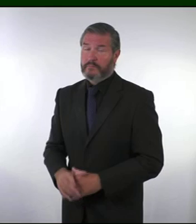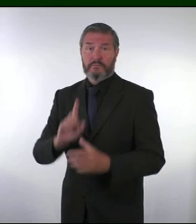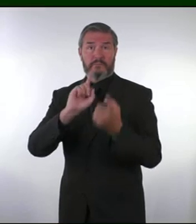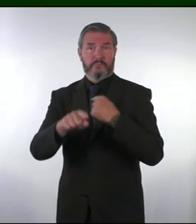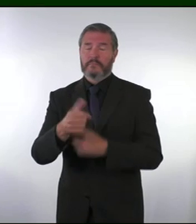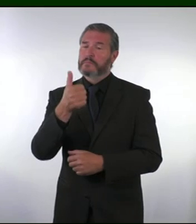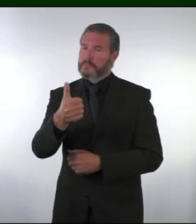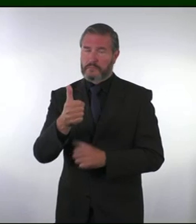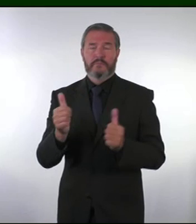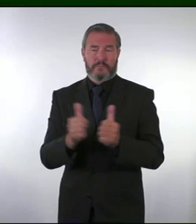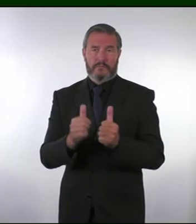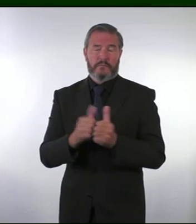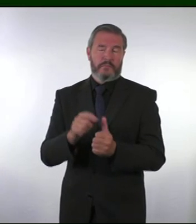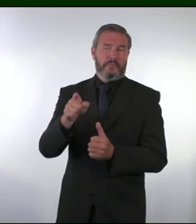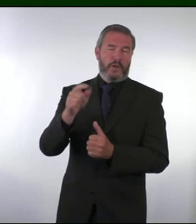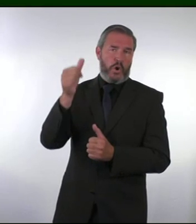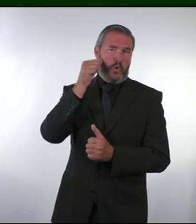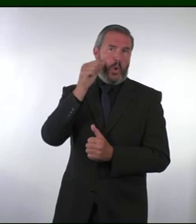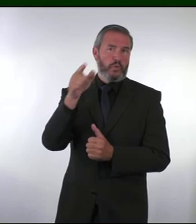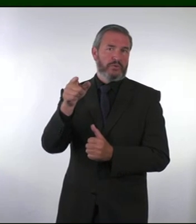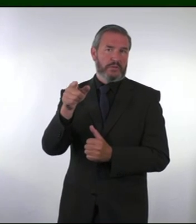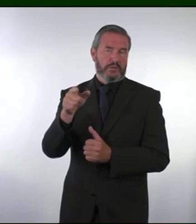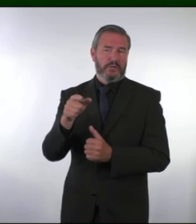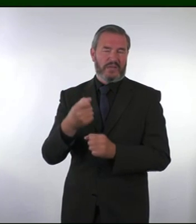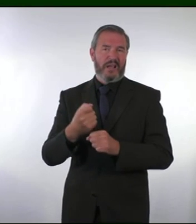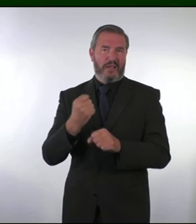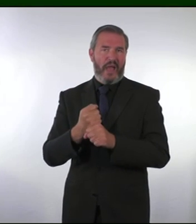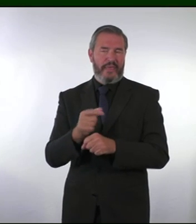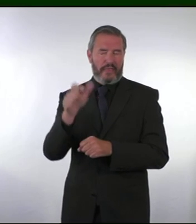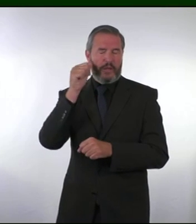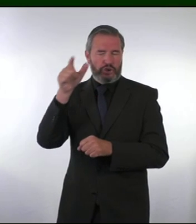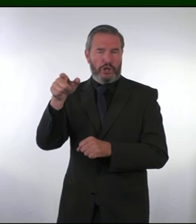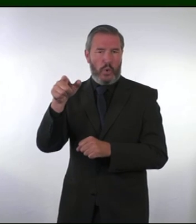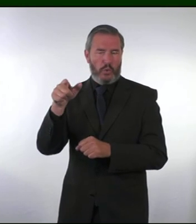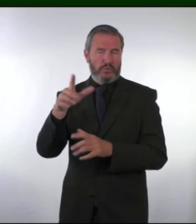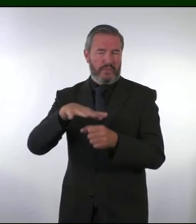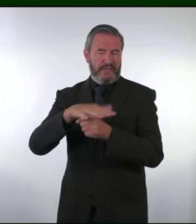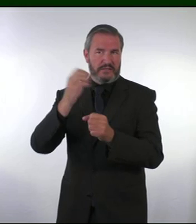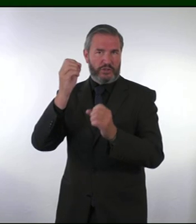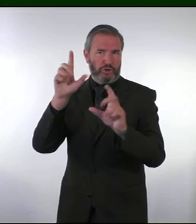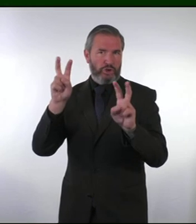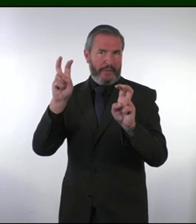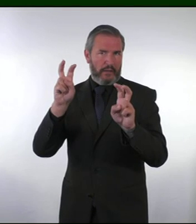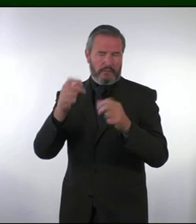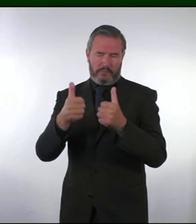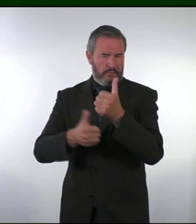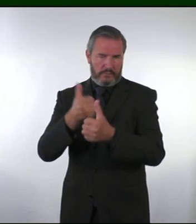My honourable Friend knows a great deal about the subject whereof she now speaks.